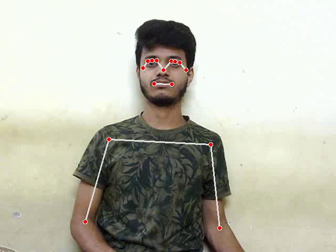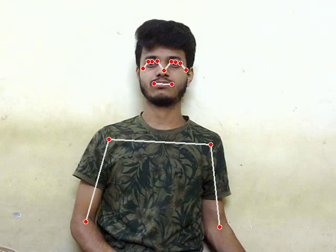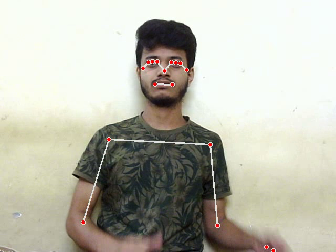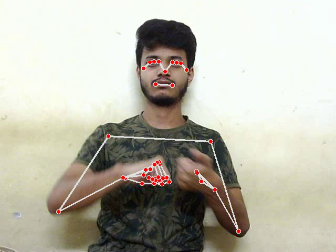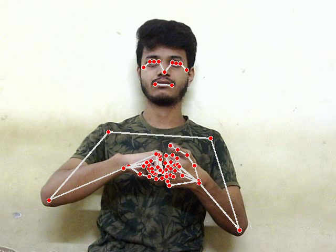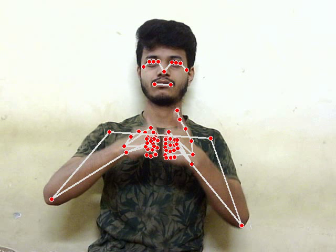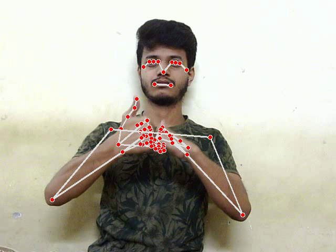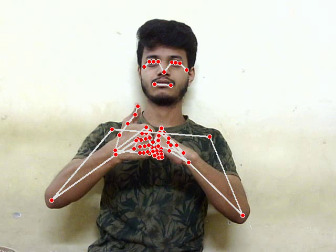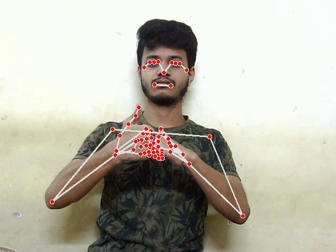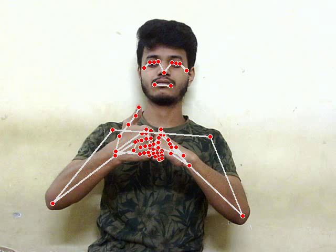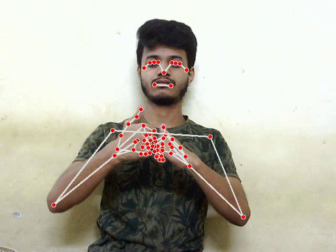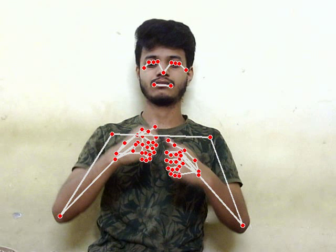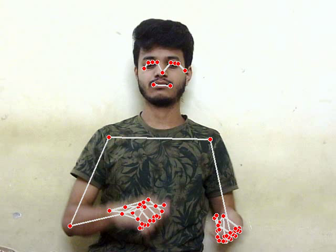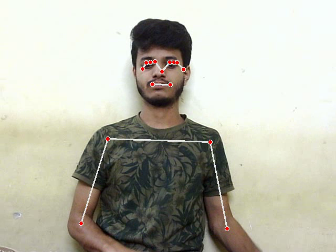how